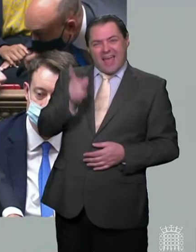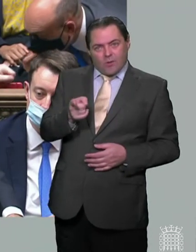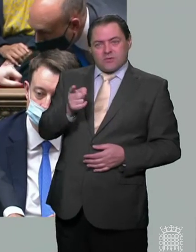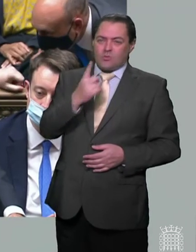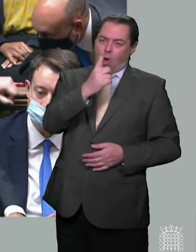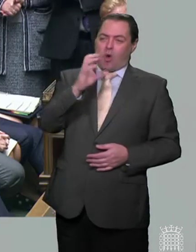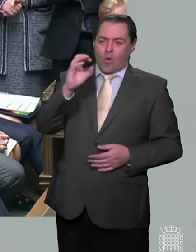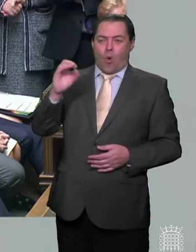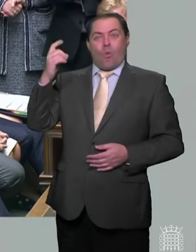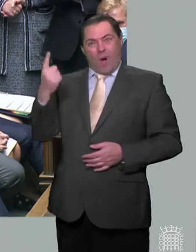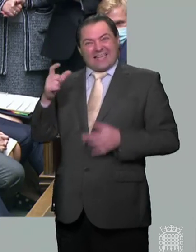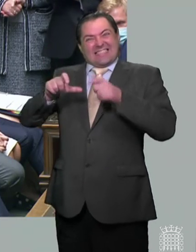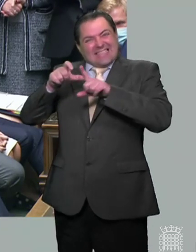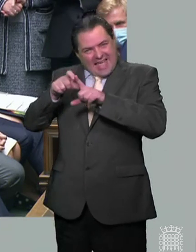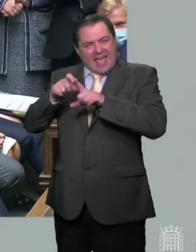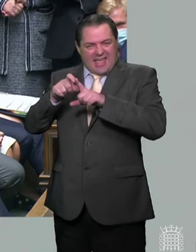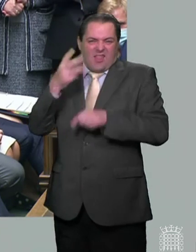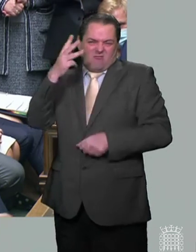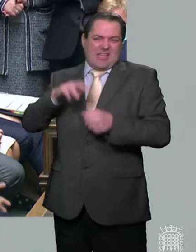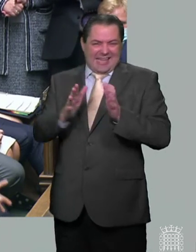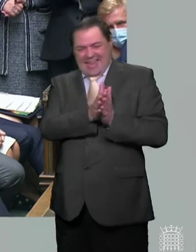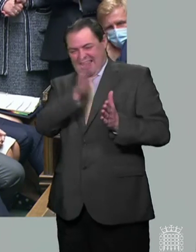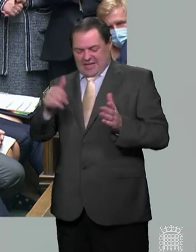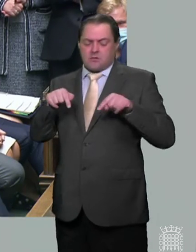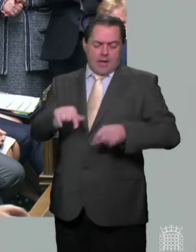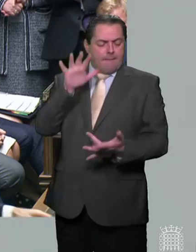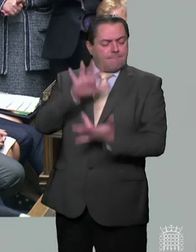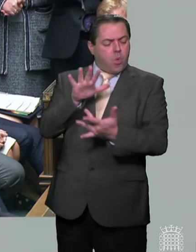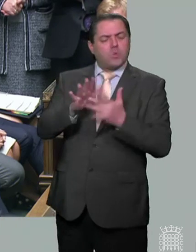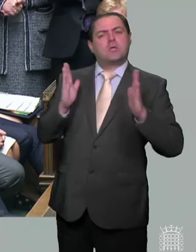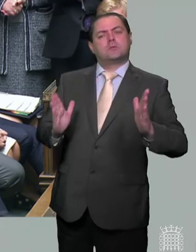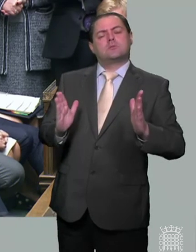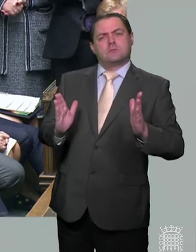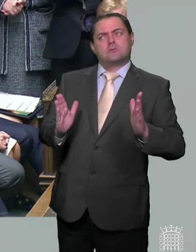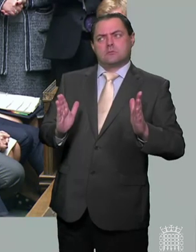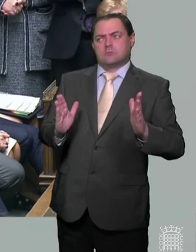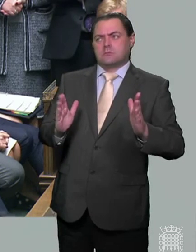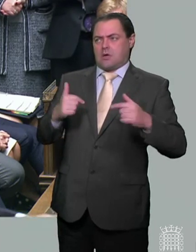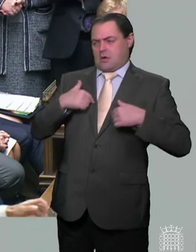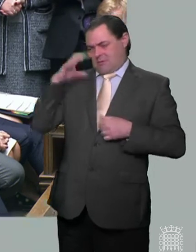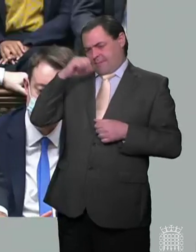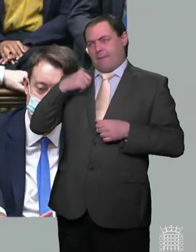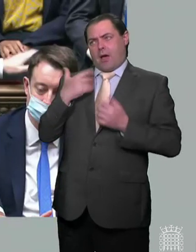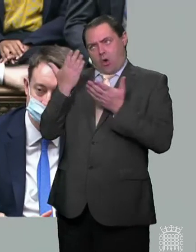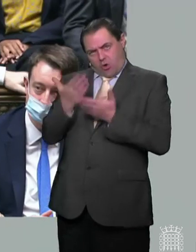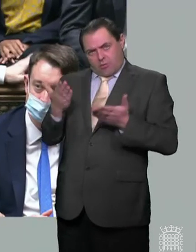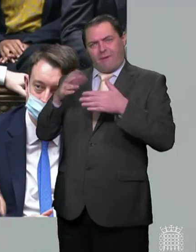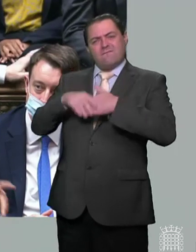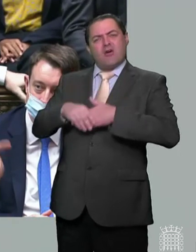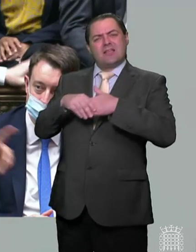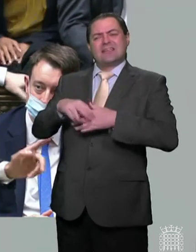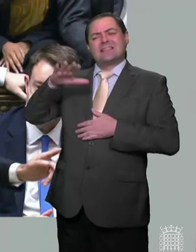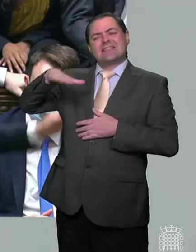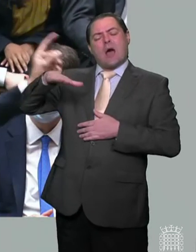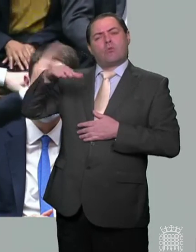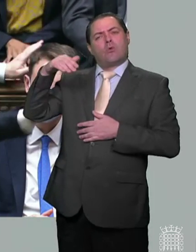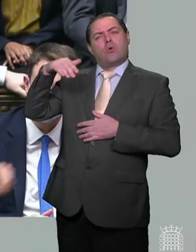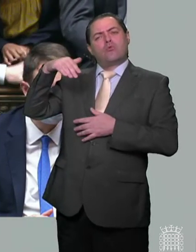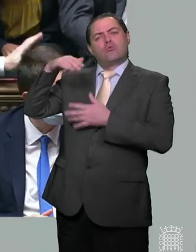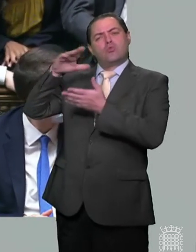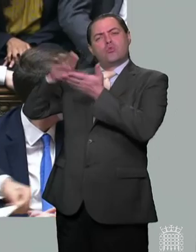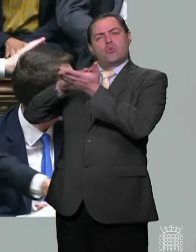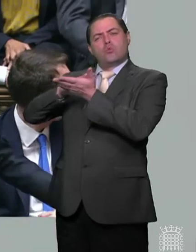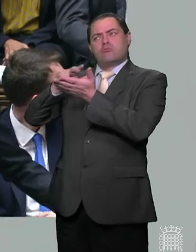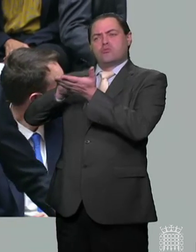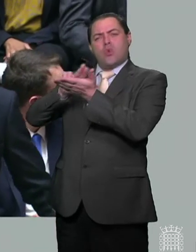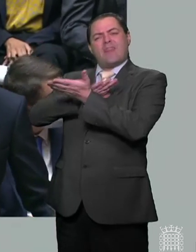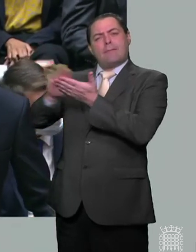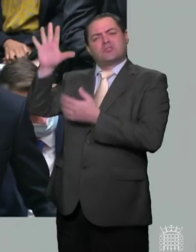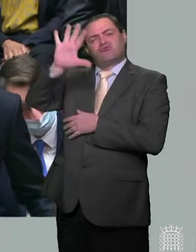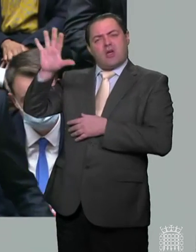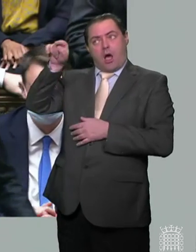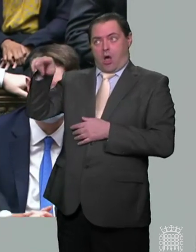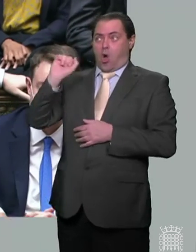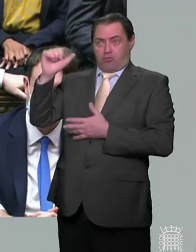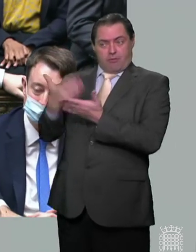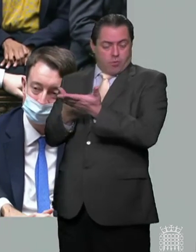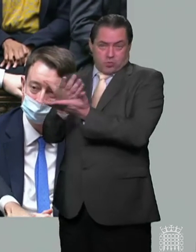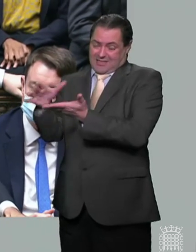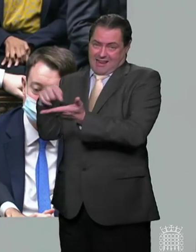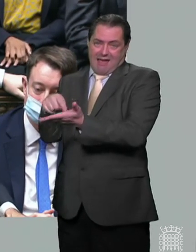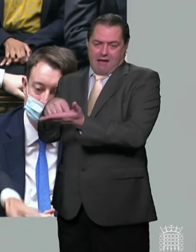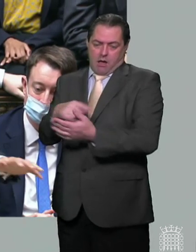My right honourable Friend the Member for South Northamptonshire has recognised this with her inspirational report.